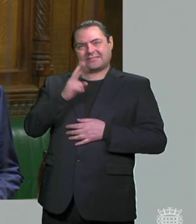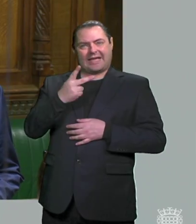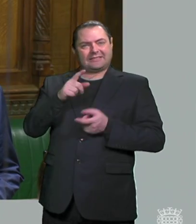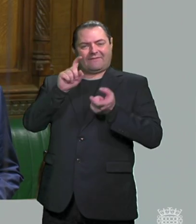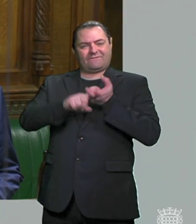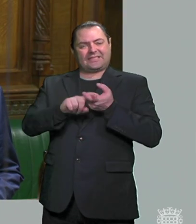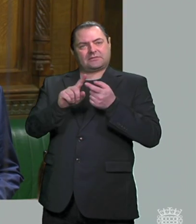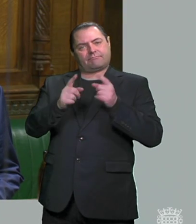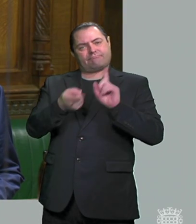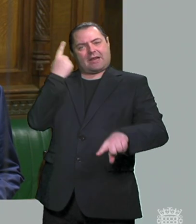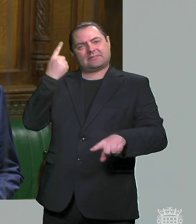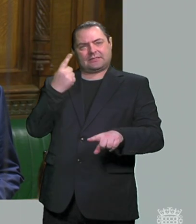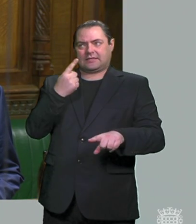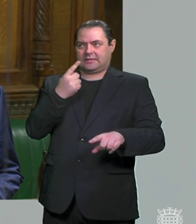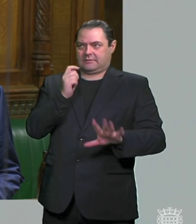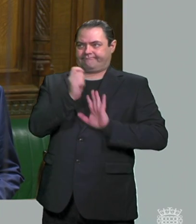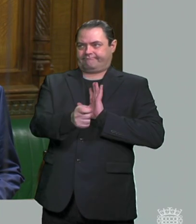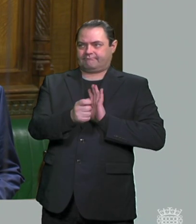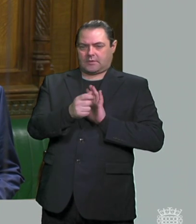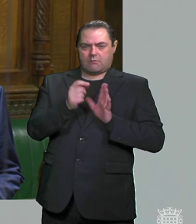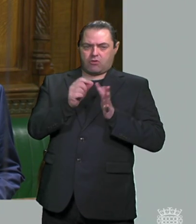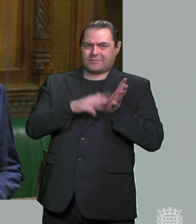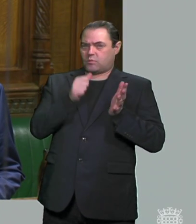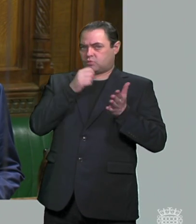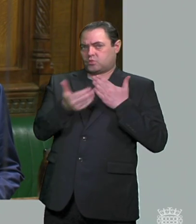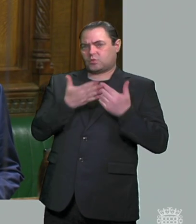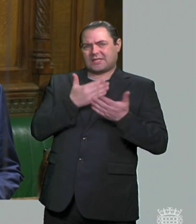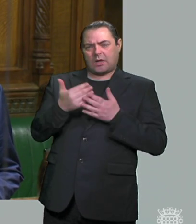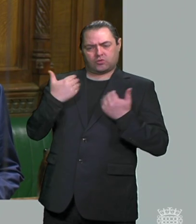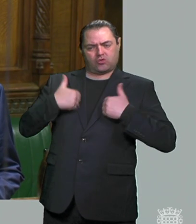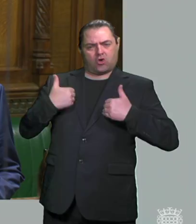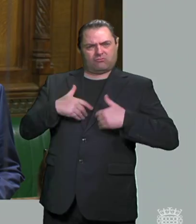The Prime Minister said he would fix Tory sleaze once and for all.